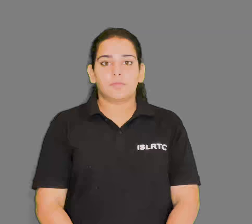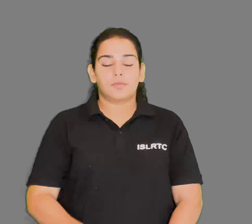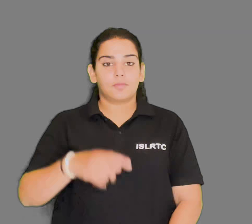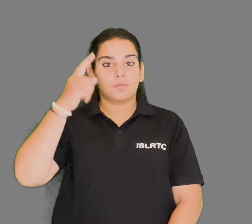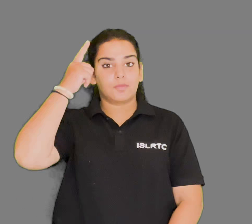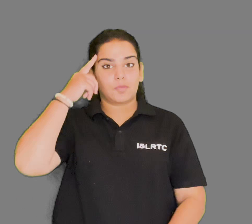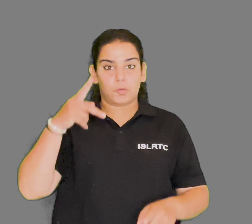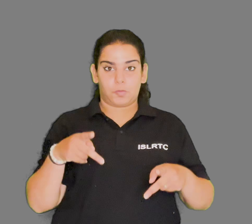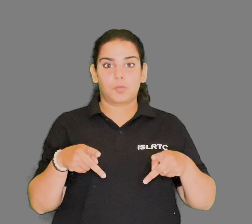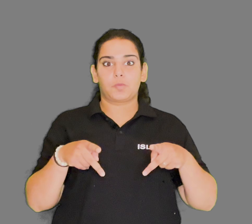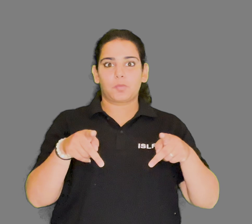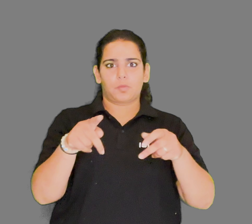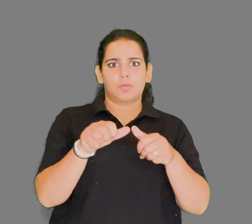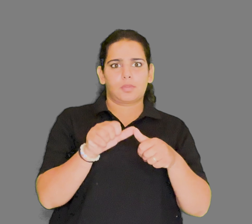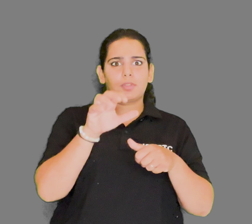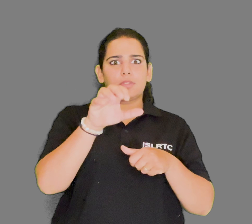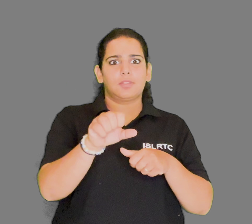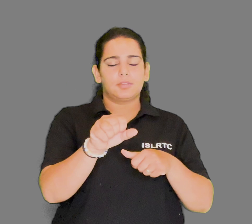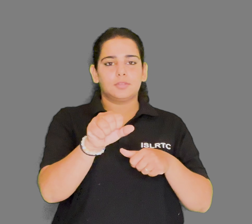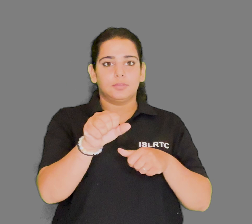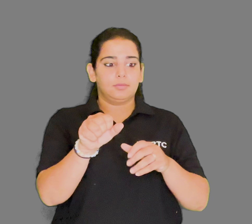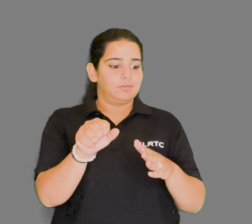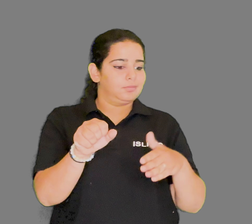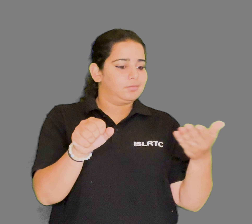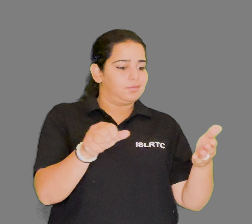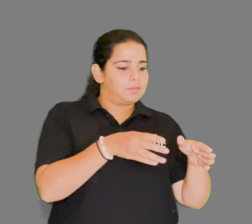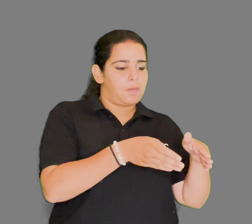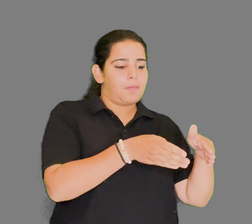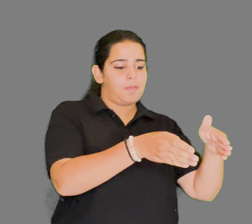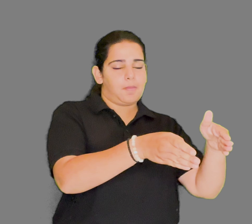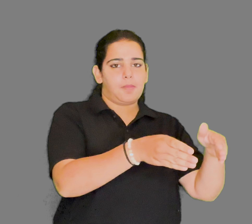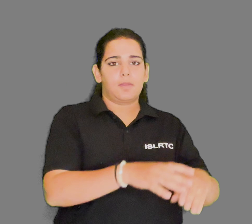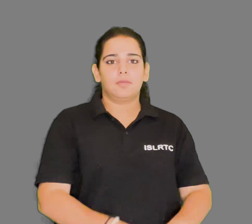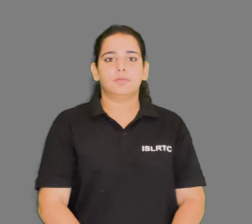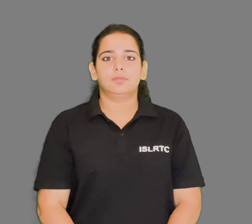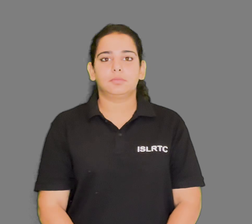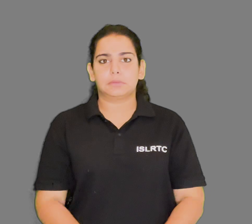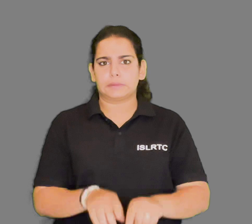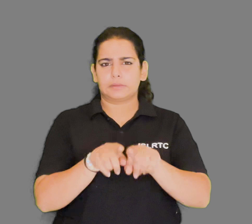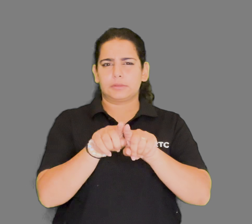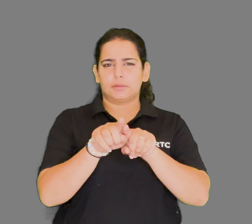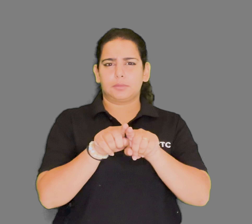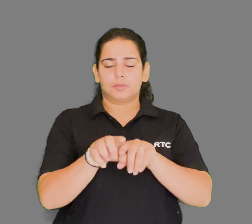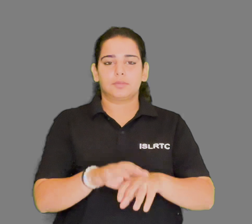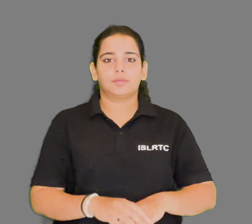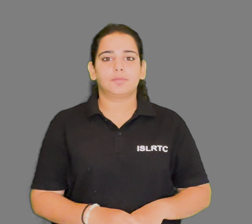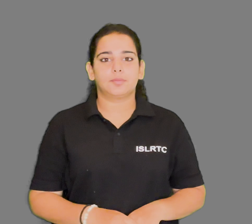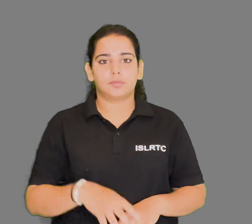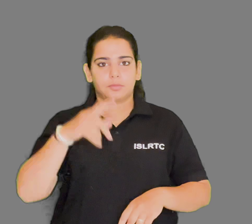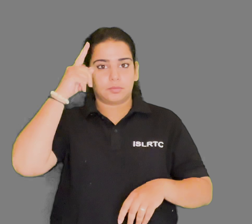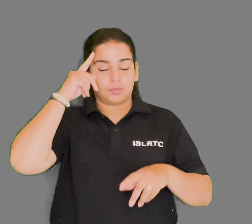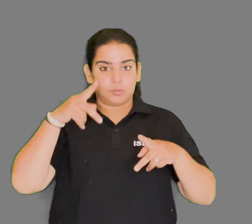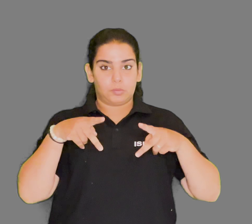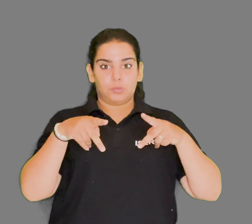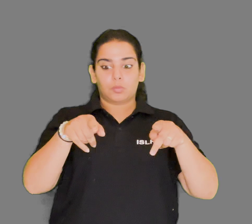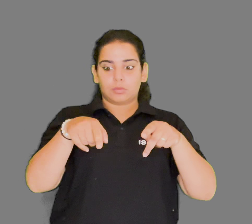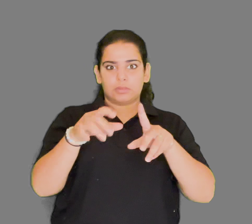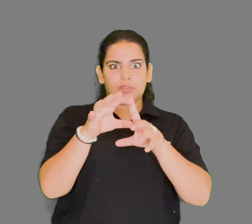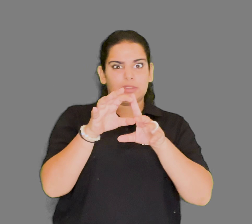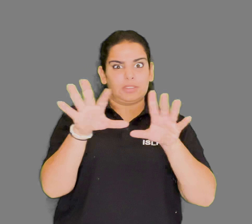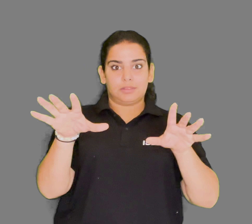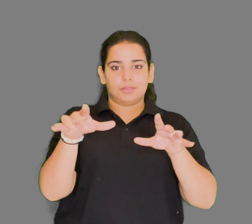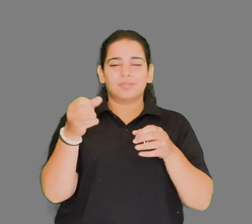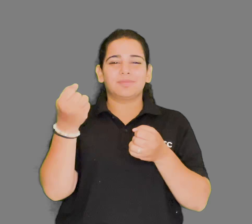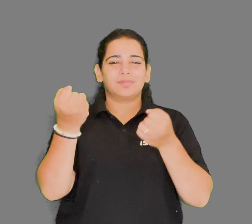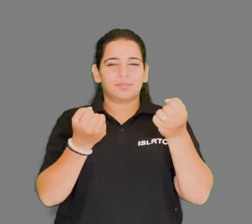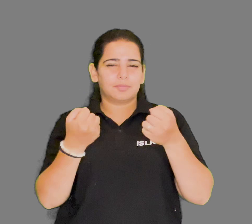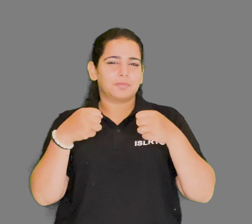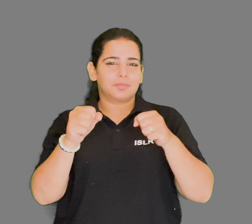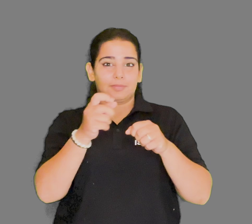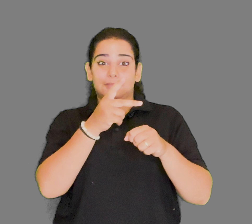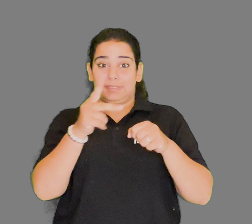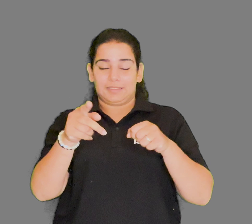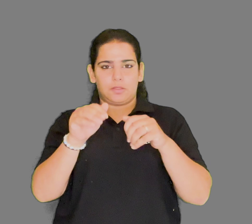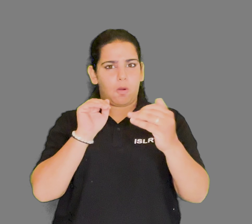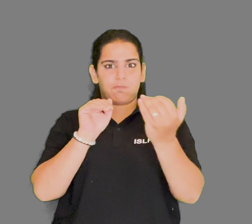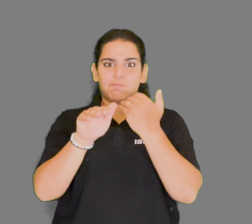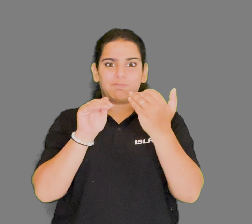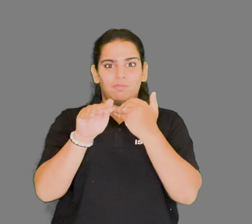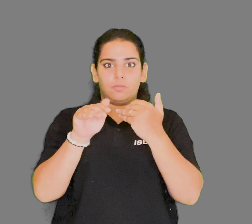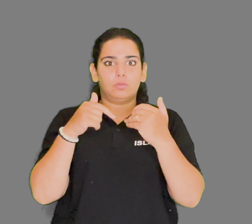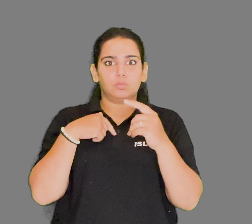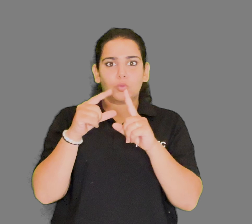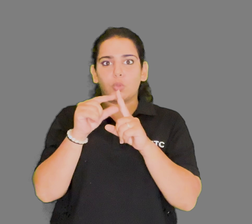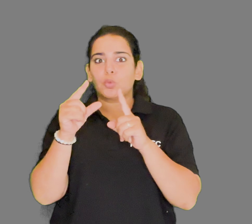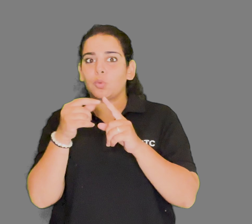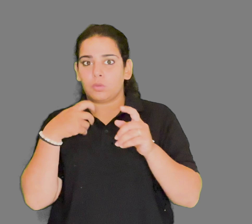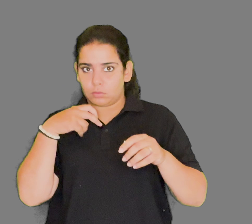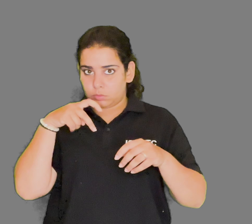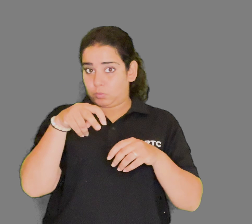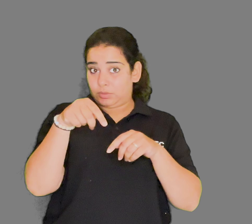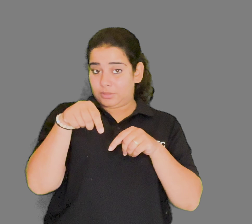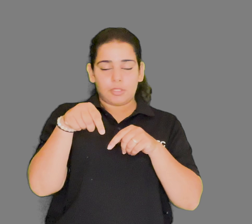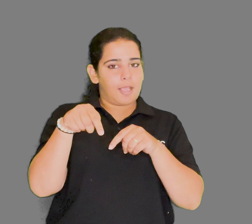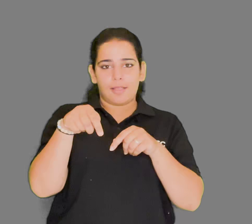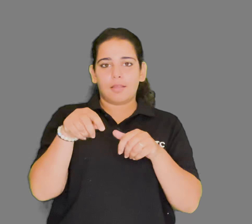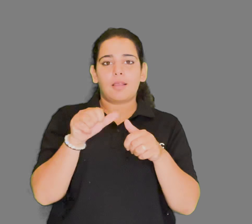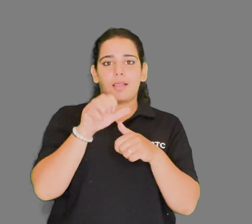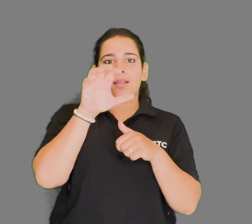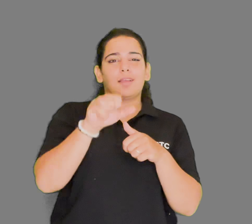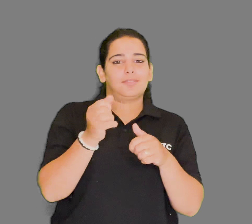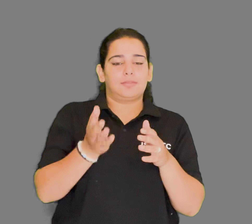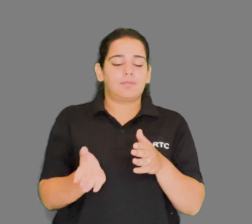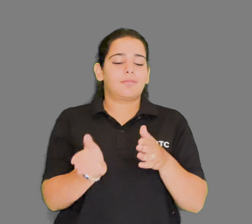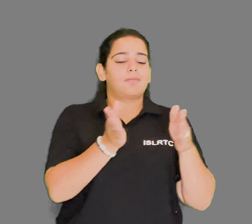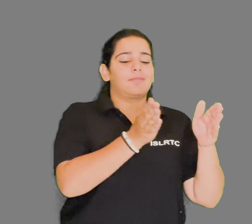Infrastructure Assessment The evaluation of infrastructure assets to determine their condition, performance, and needs for repair or improvement